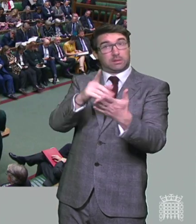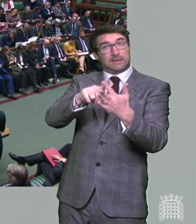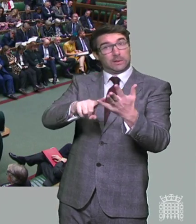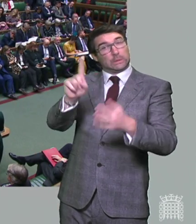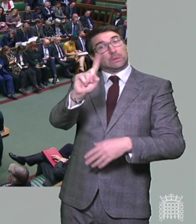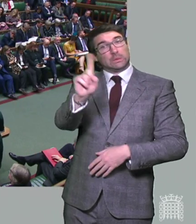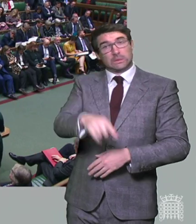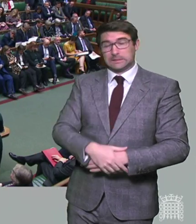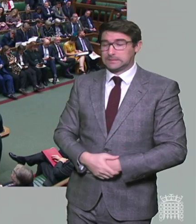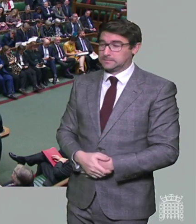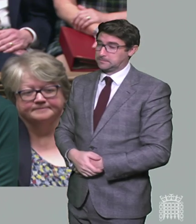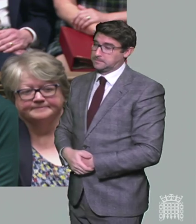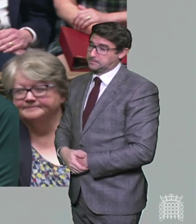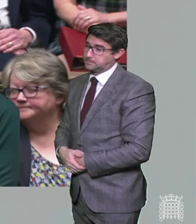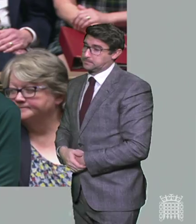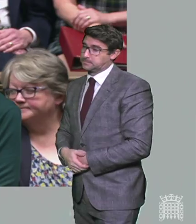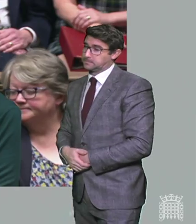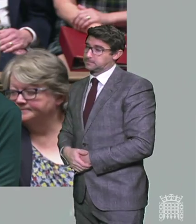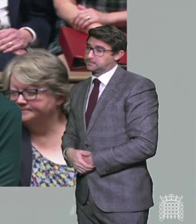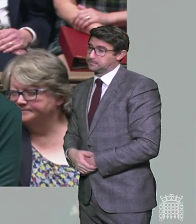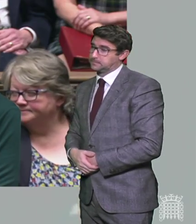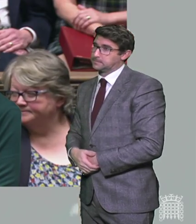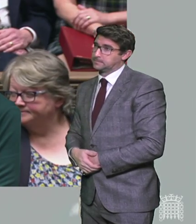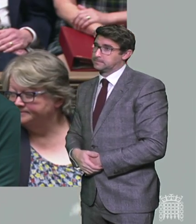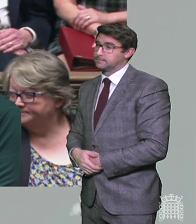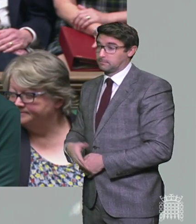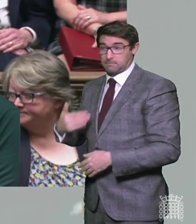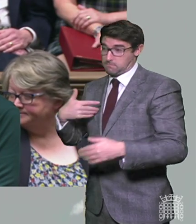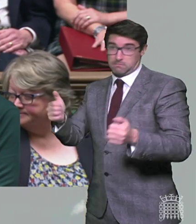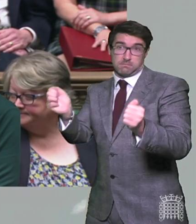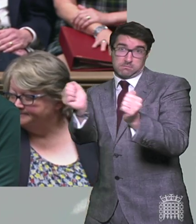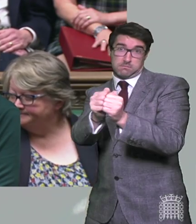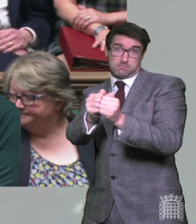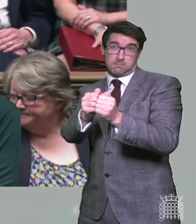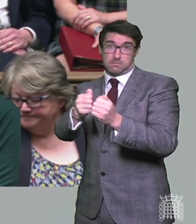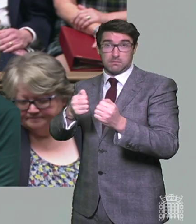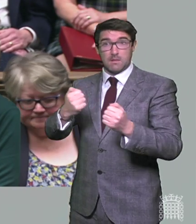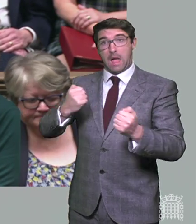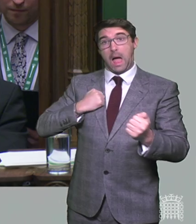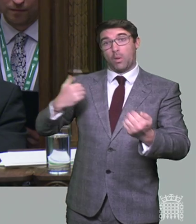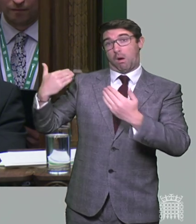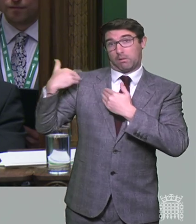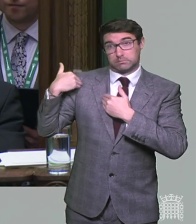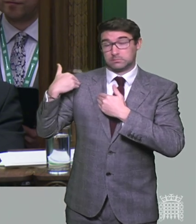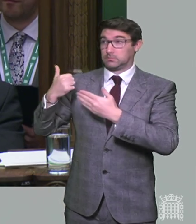I very much agree with the right honourable Gentleman; we need to deliver for the people of Northern Ireland.